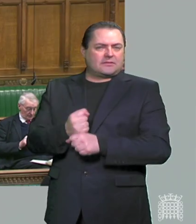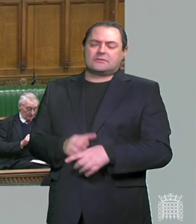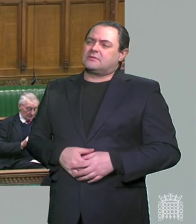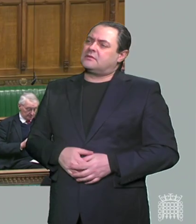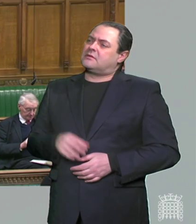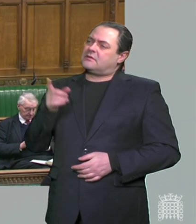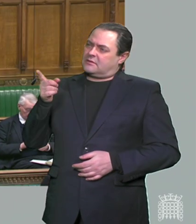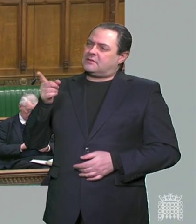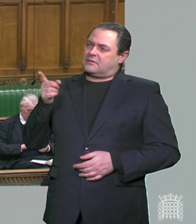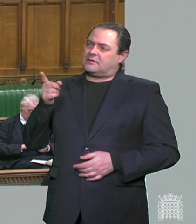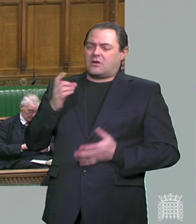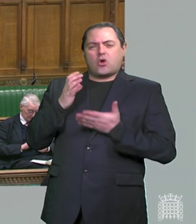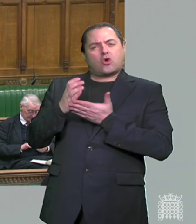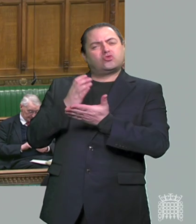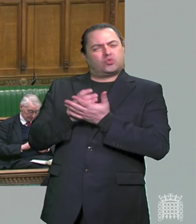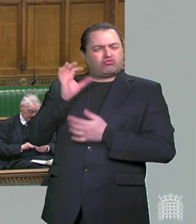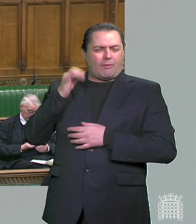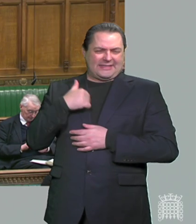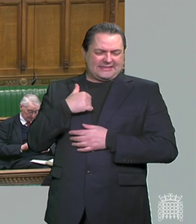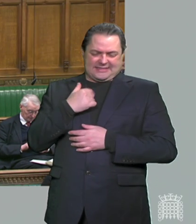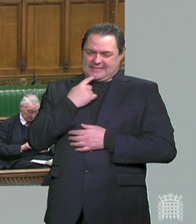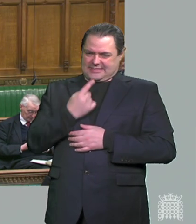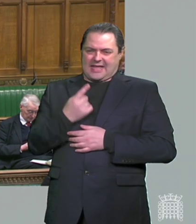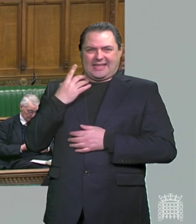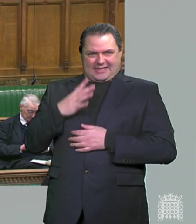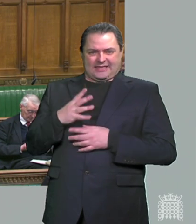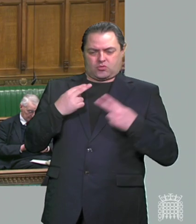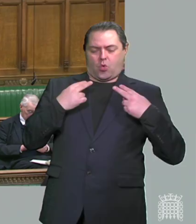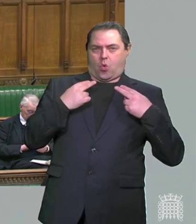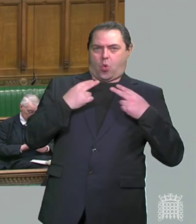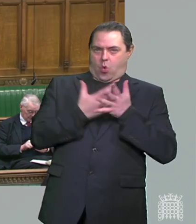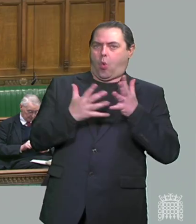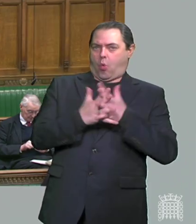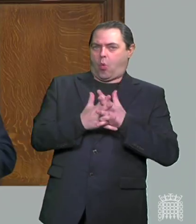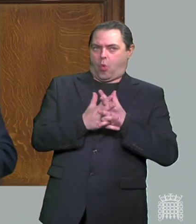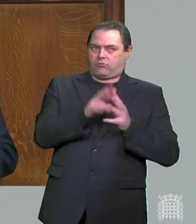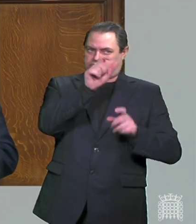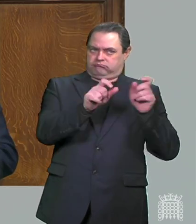The Constitution Committee rightly says that we need Law Officers